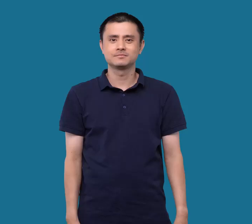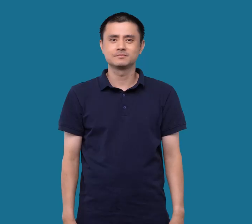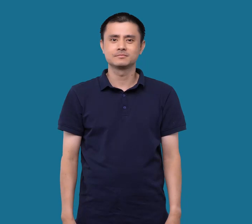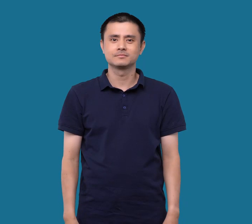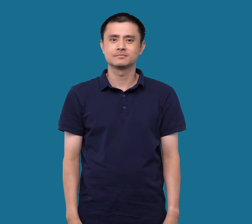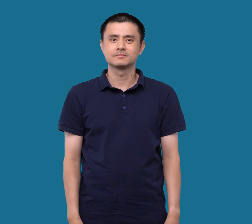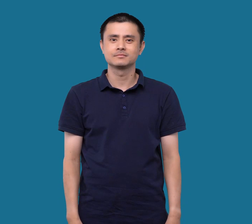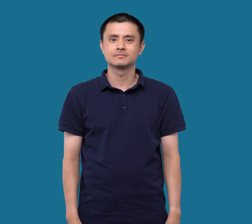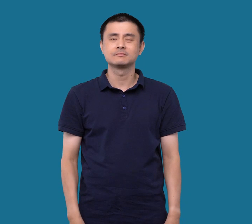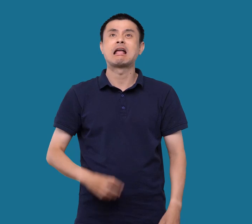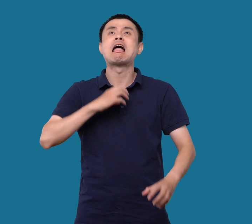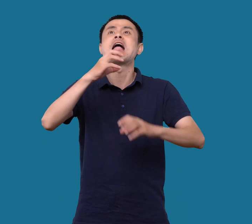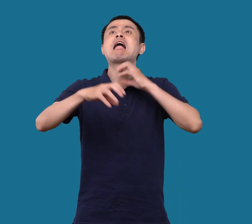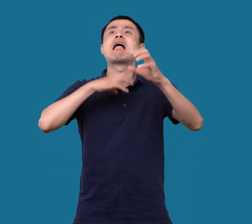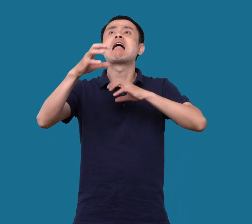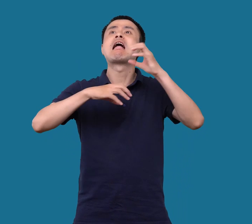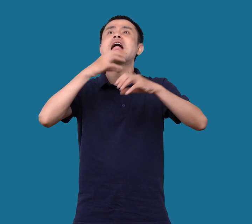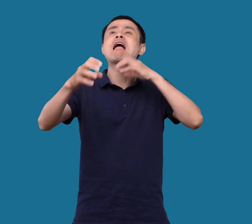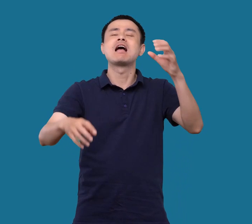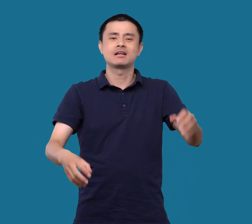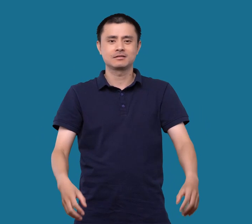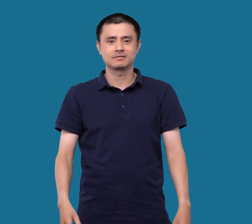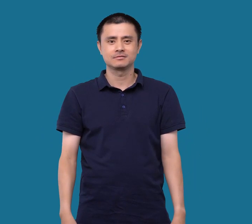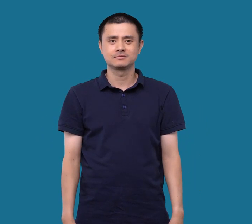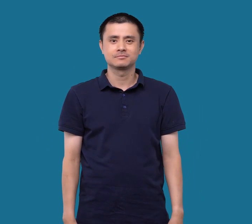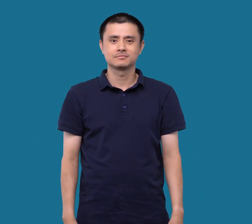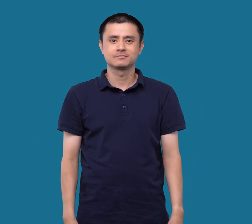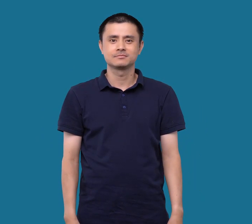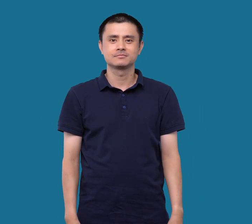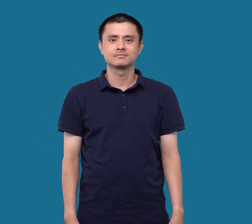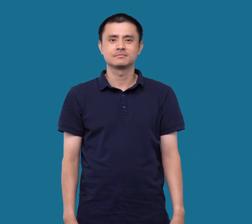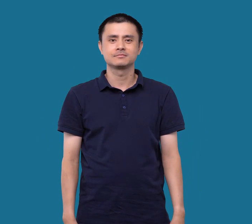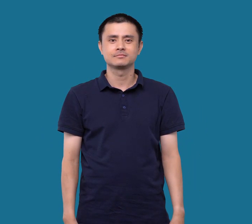la hét